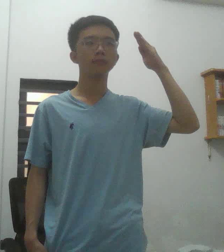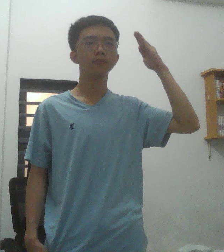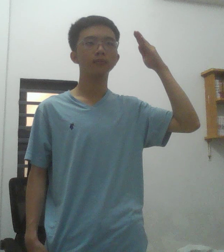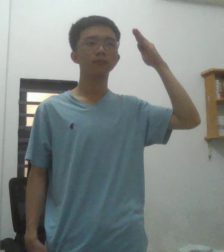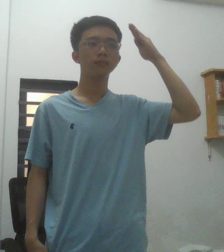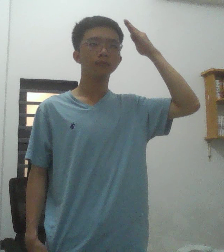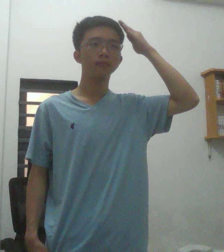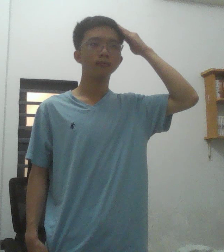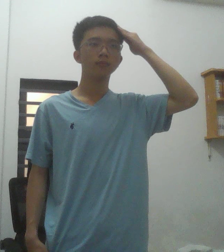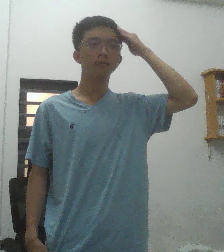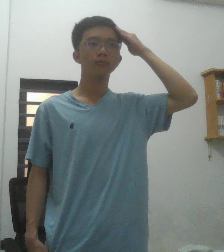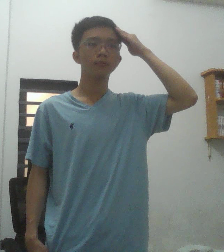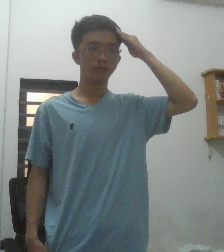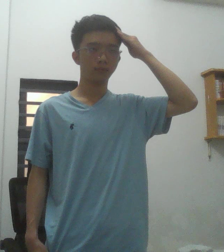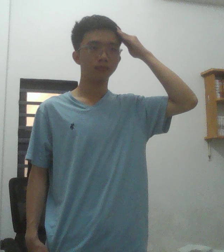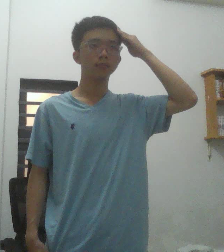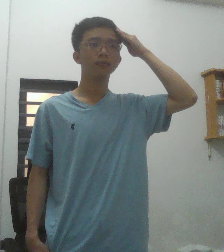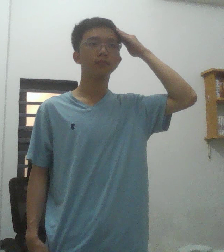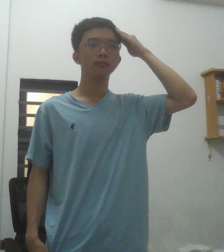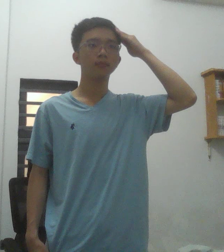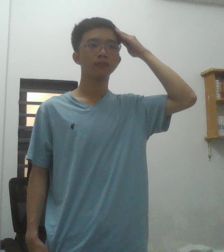biet